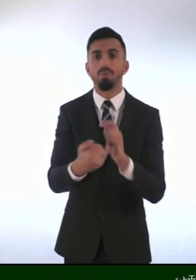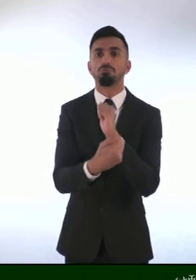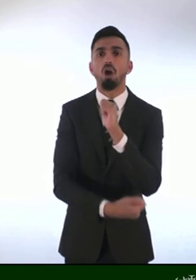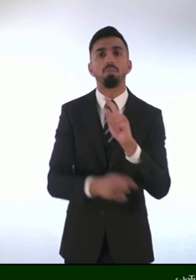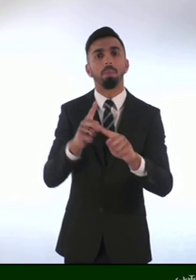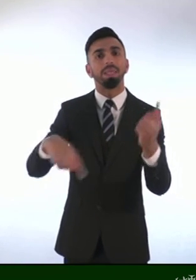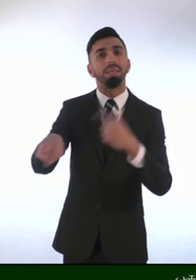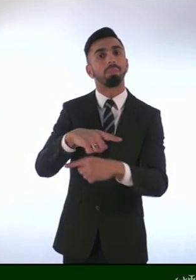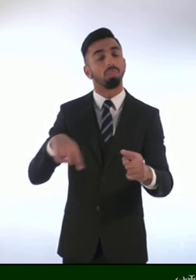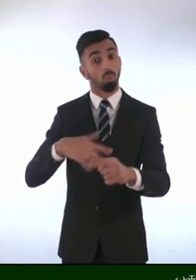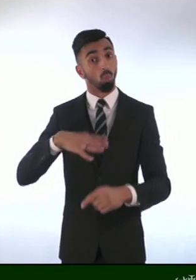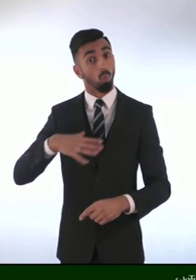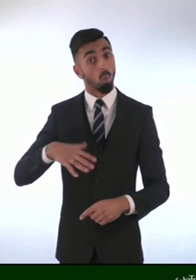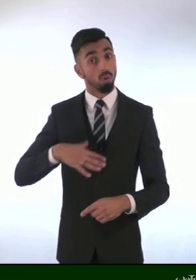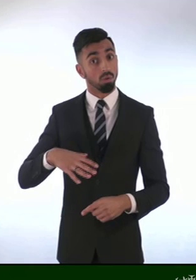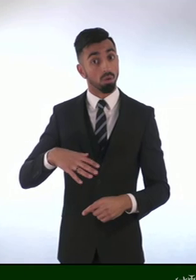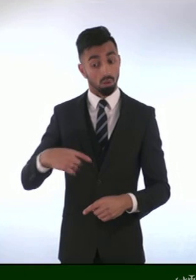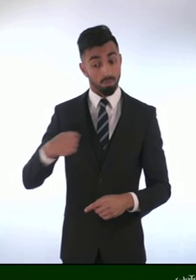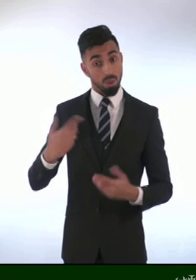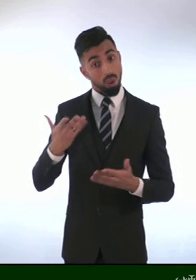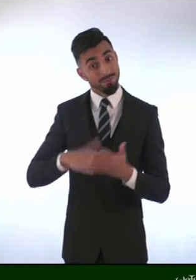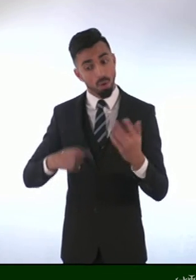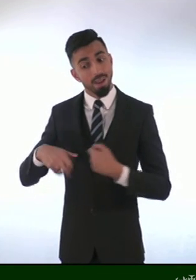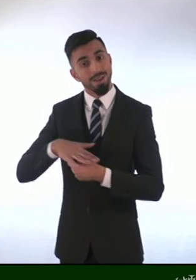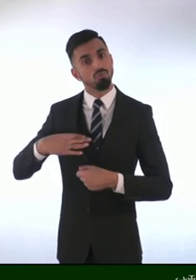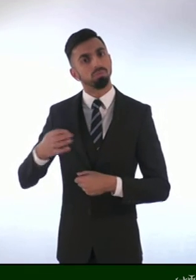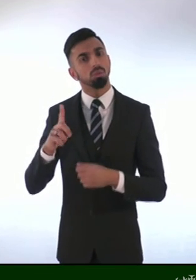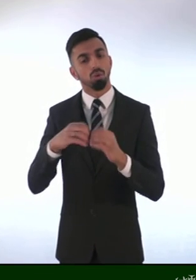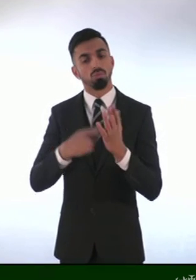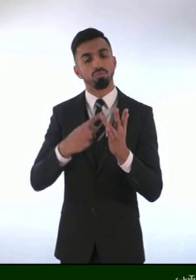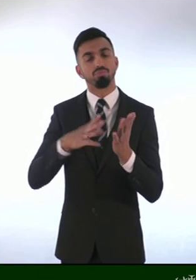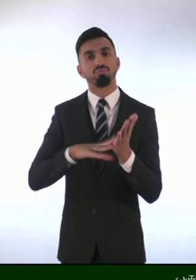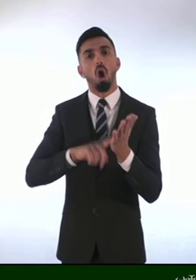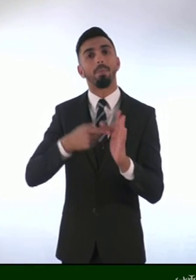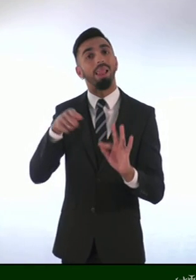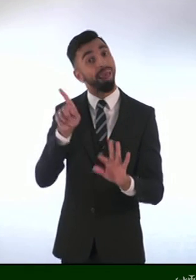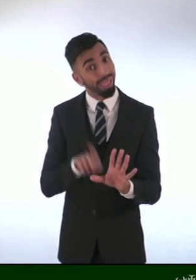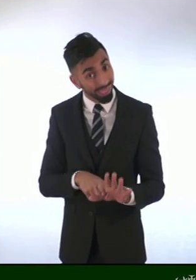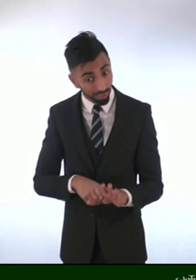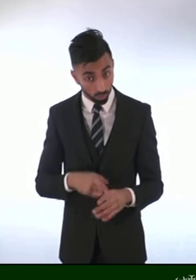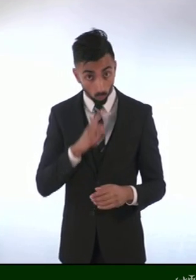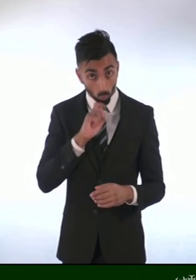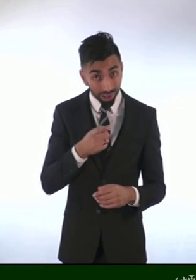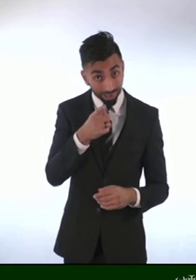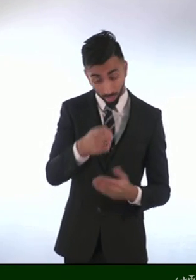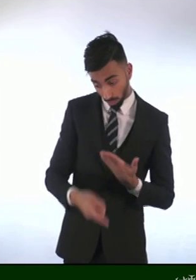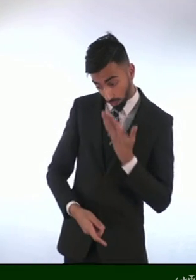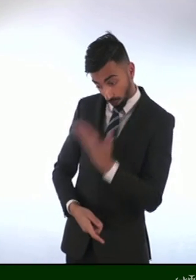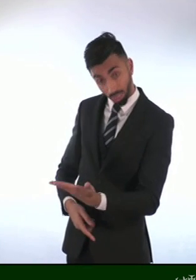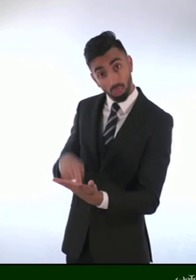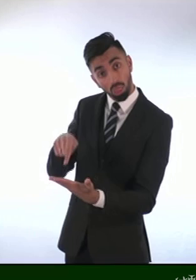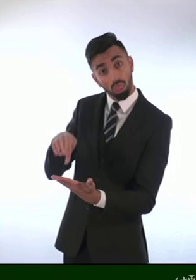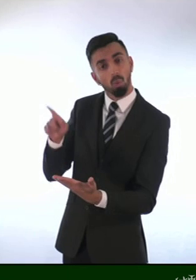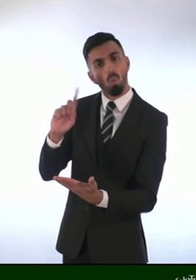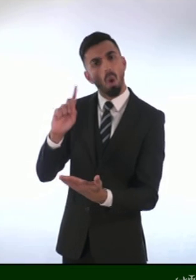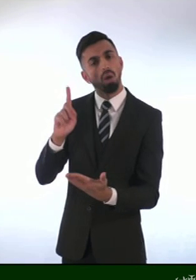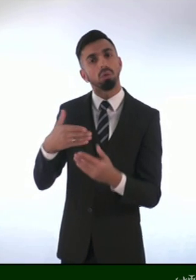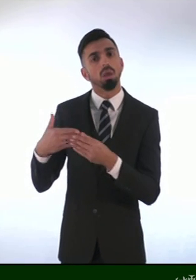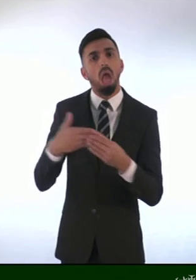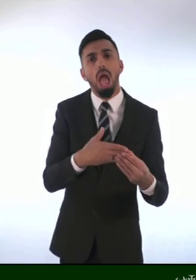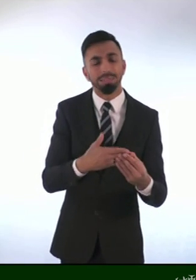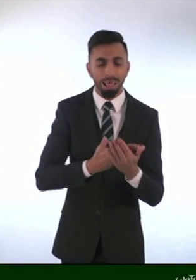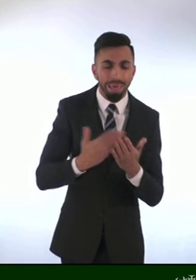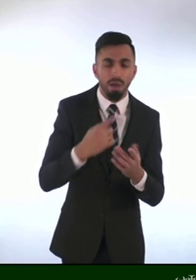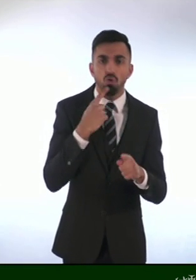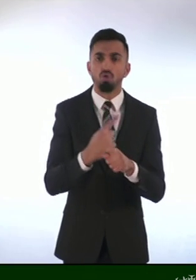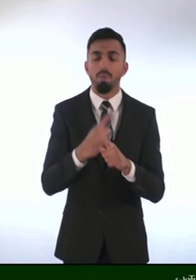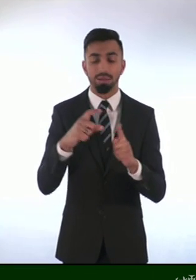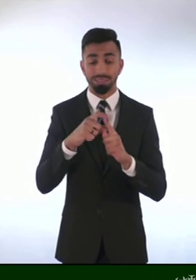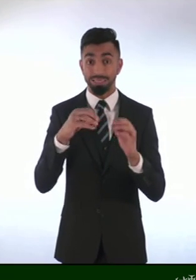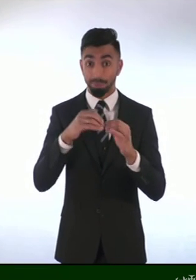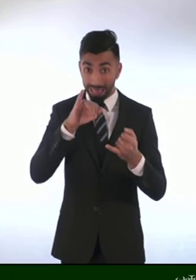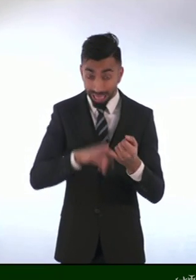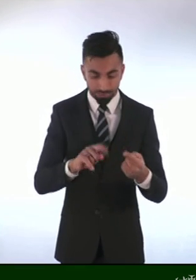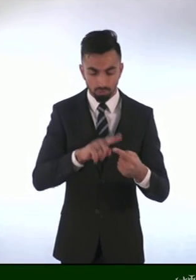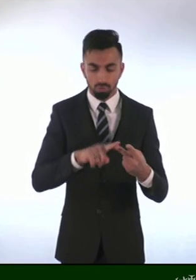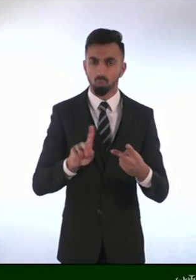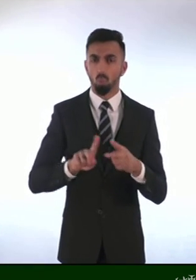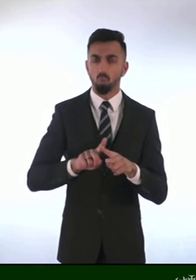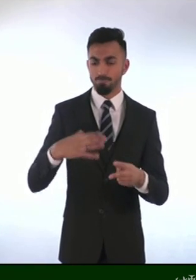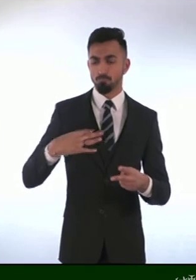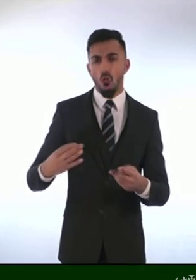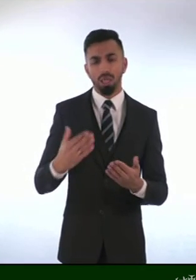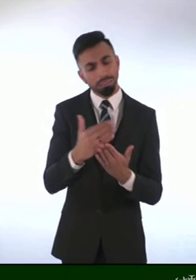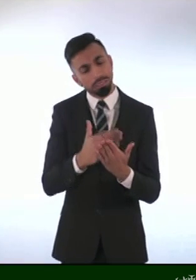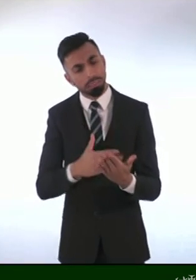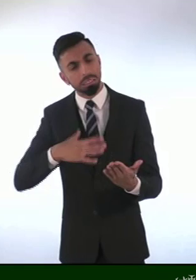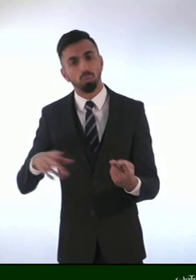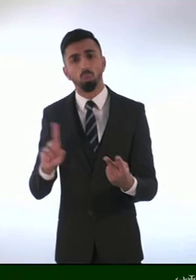Can the Prime Minister confirm that local authorities such as mine in Bromley, which are at the forefront of this, will be given clear guidance in respect of safeguarding and Disclosure and Barring Service checks for volunteers, as that will allow us to deploy more volunteers when and if the need arises?